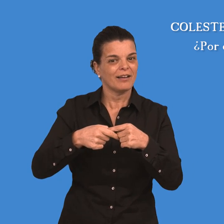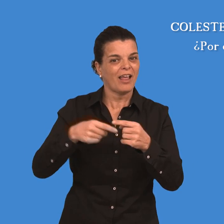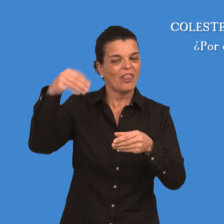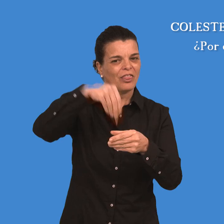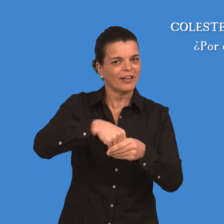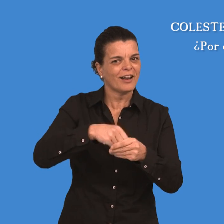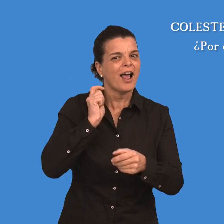dentro